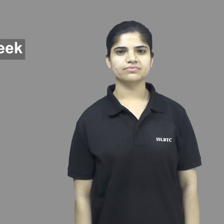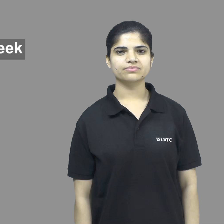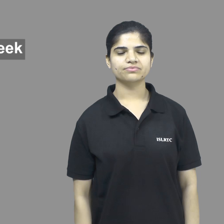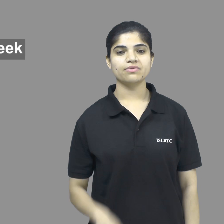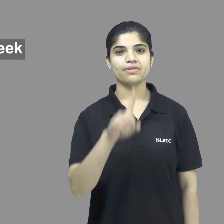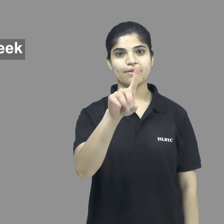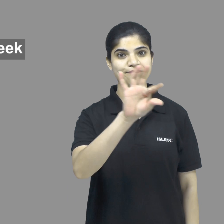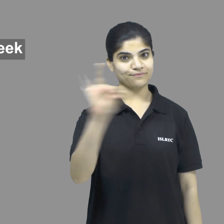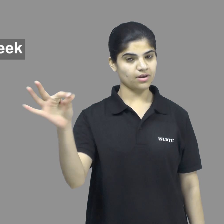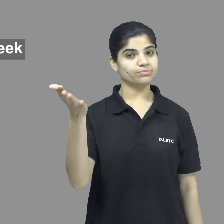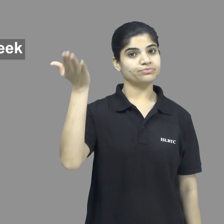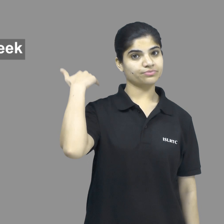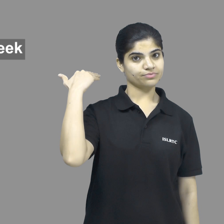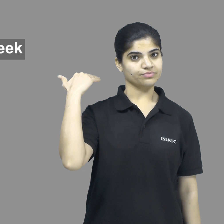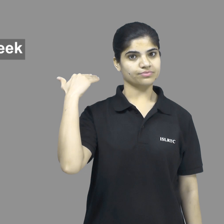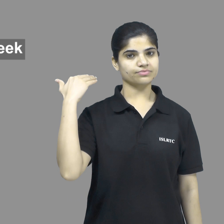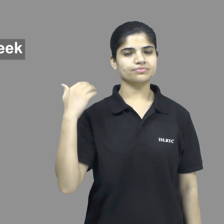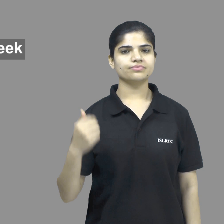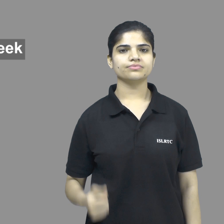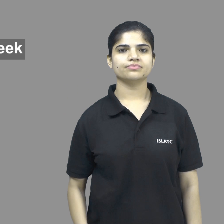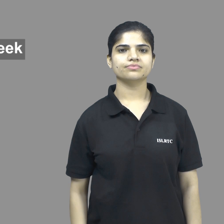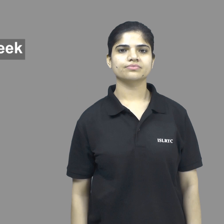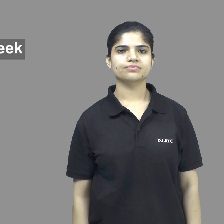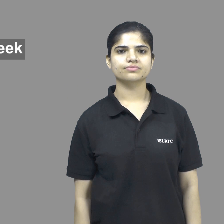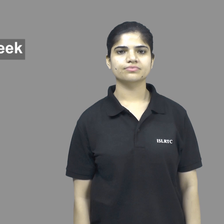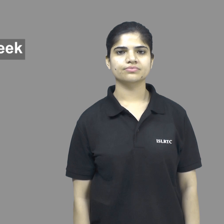Last Week